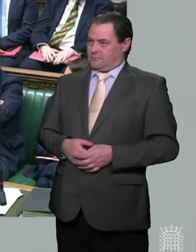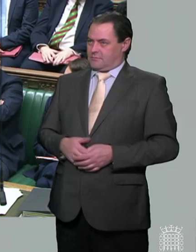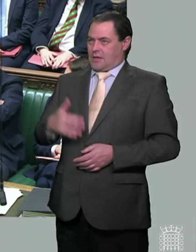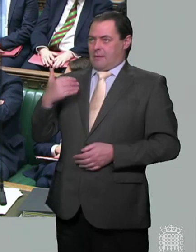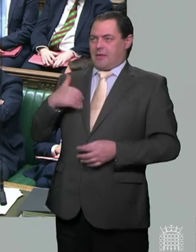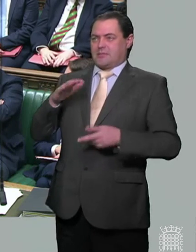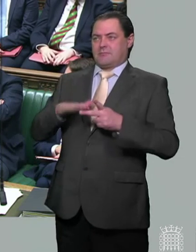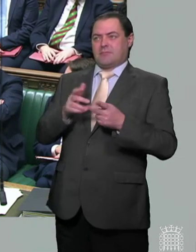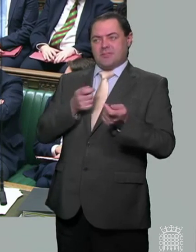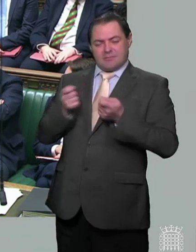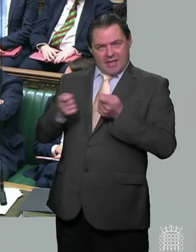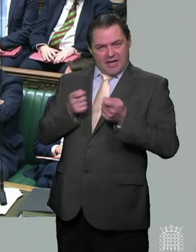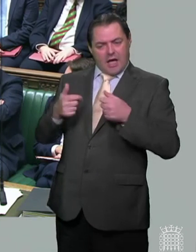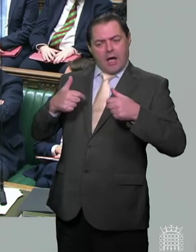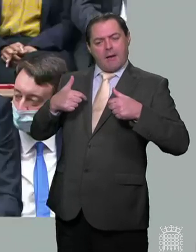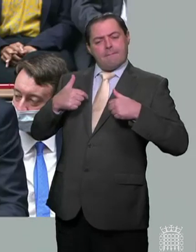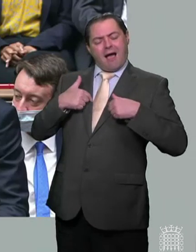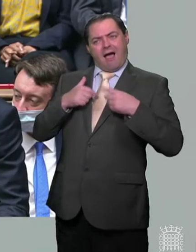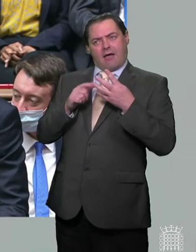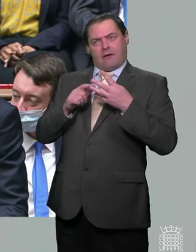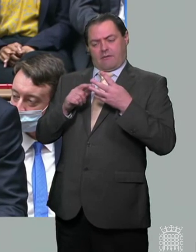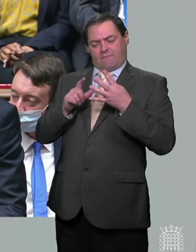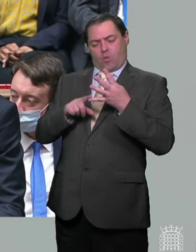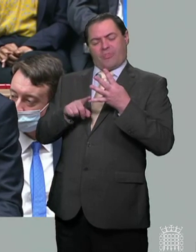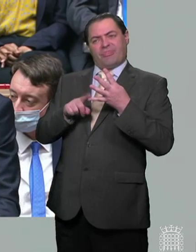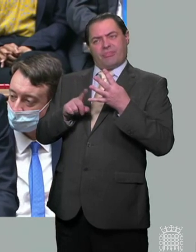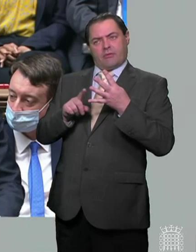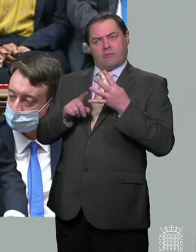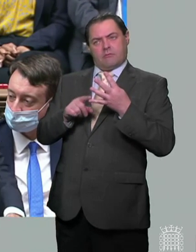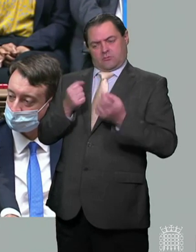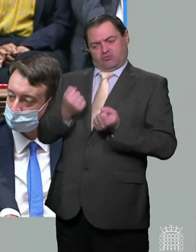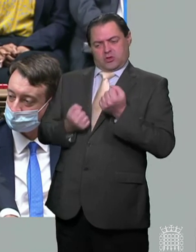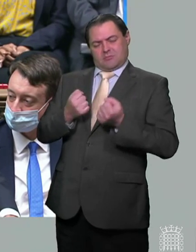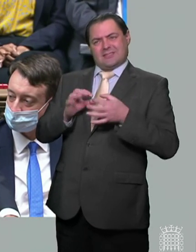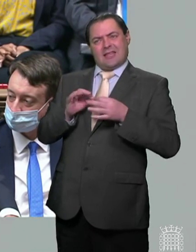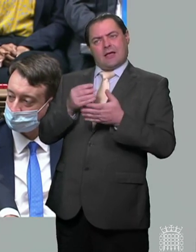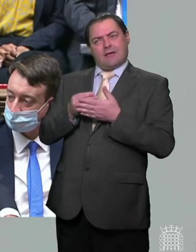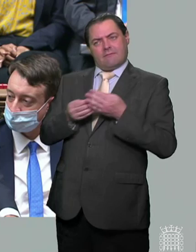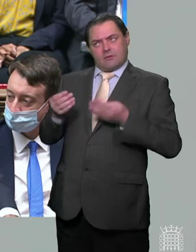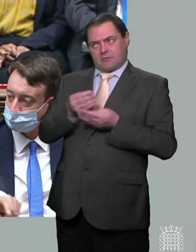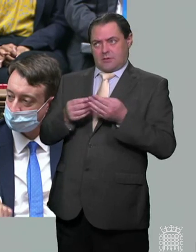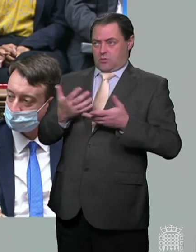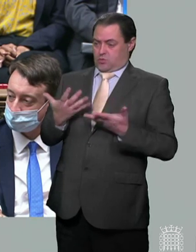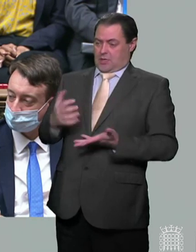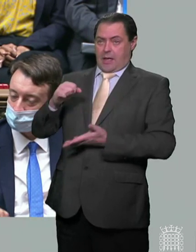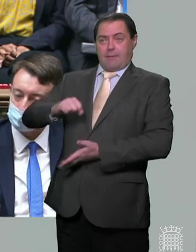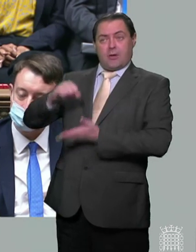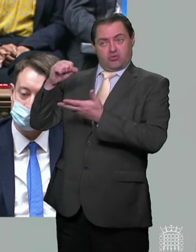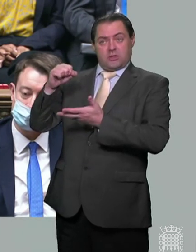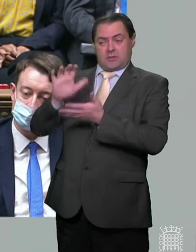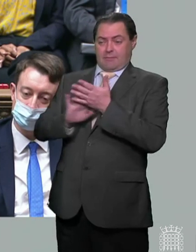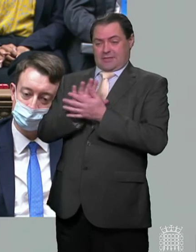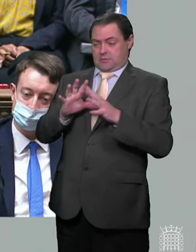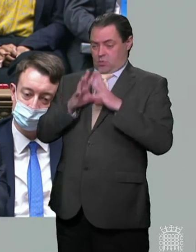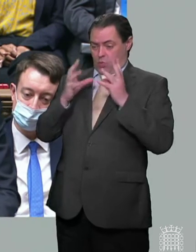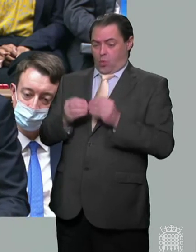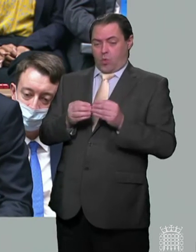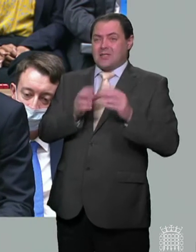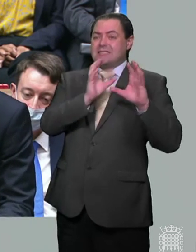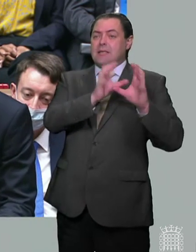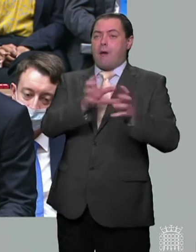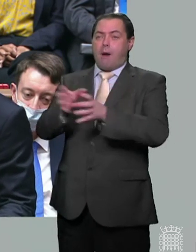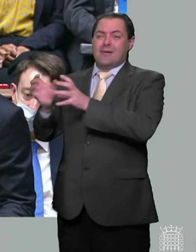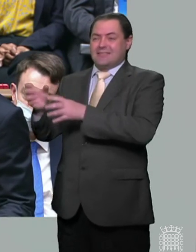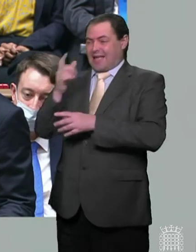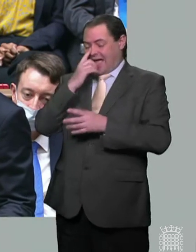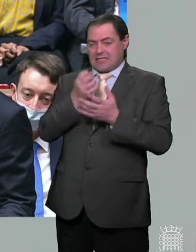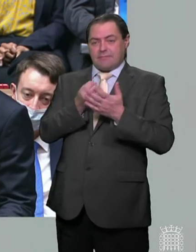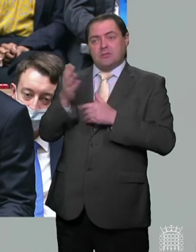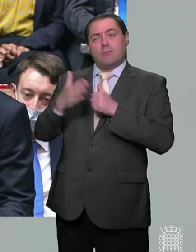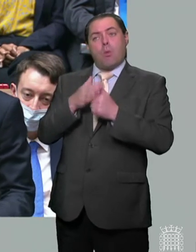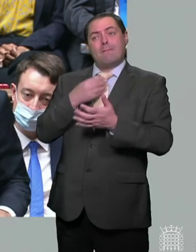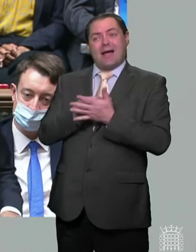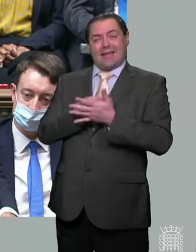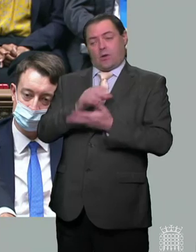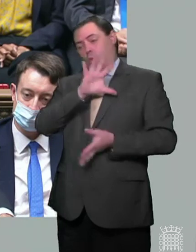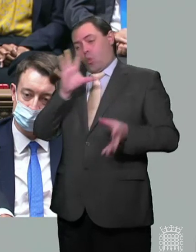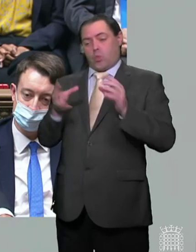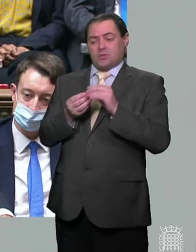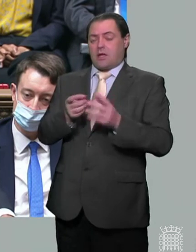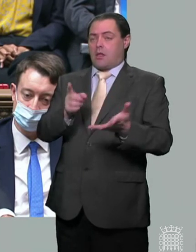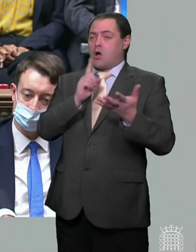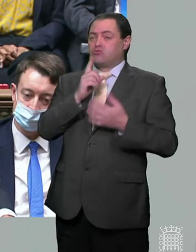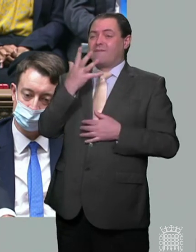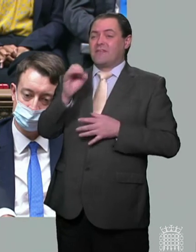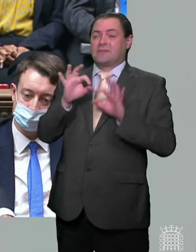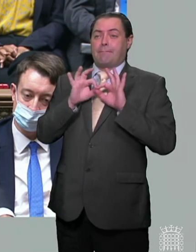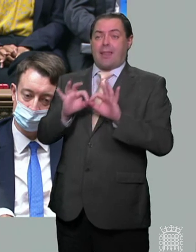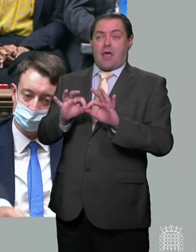My fourth fiscal judgment is this: today’s Budget increases total departmental spending over this Parliament by £150 billion.